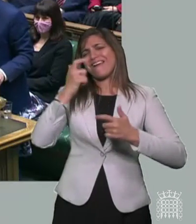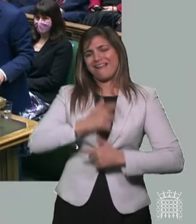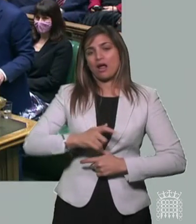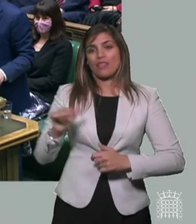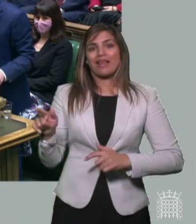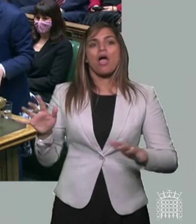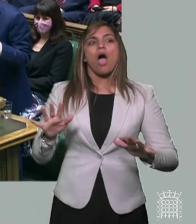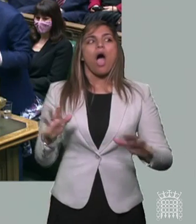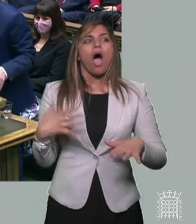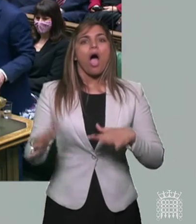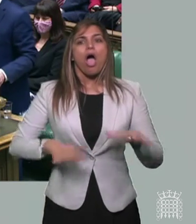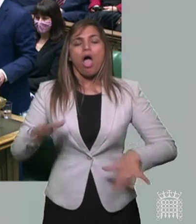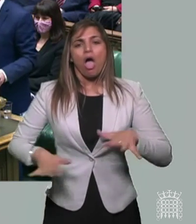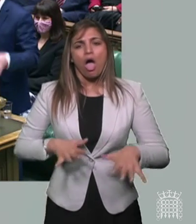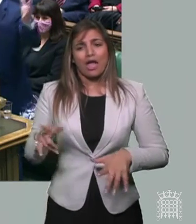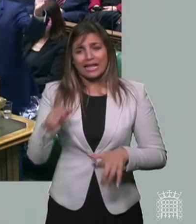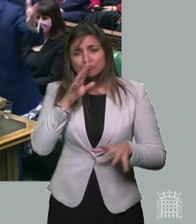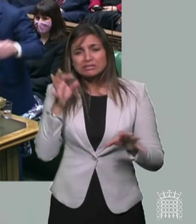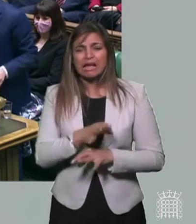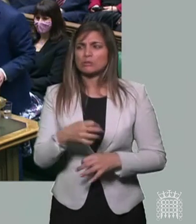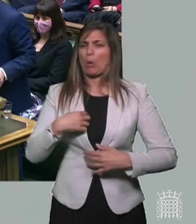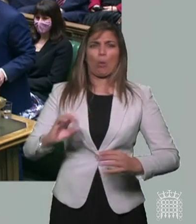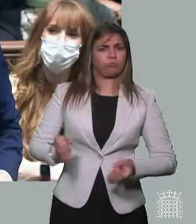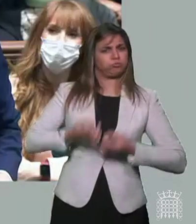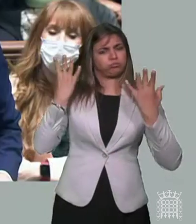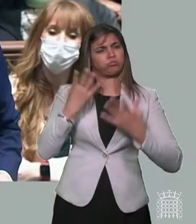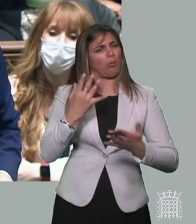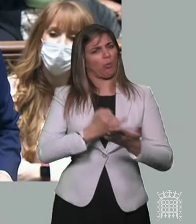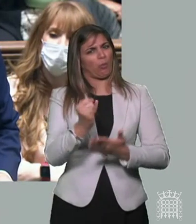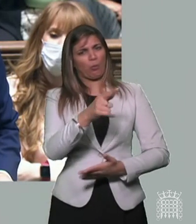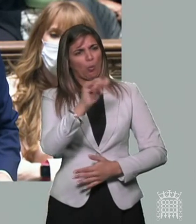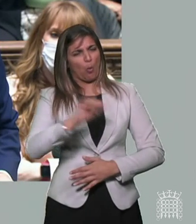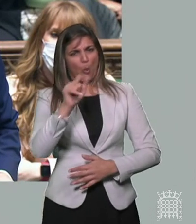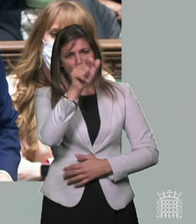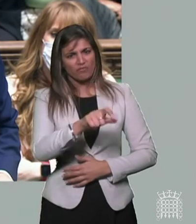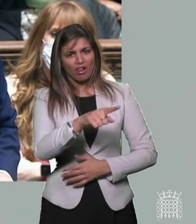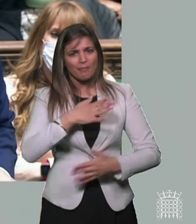So then he pretended that he was sickened and furious about the parties.